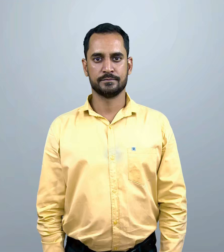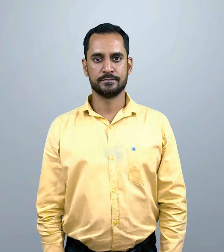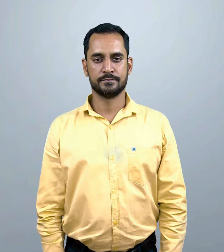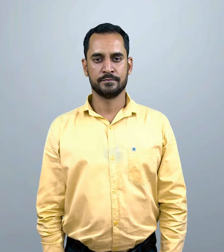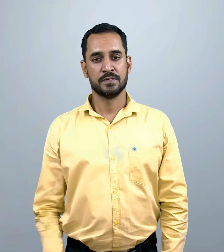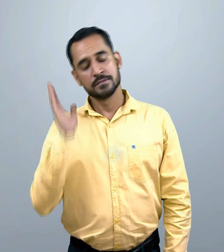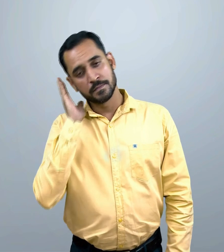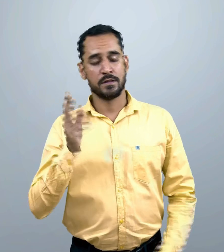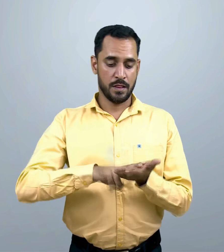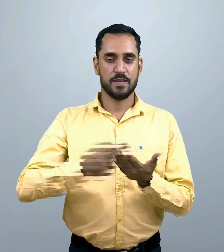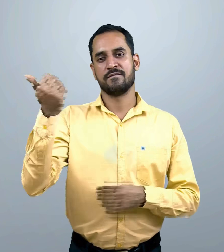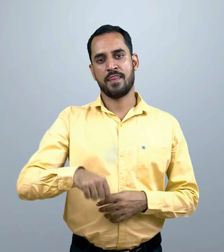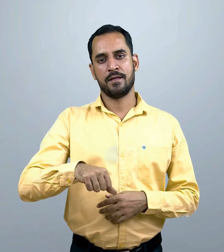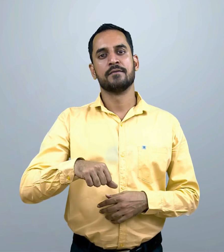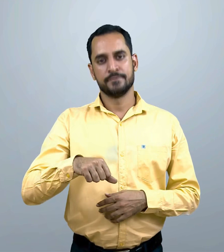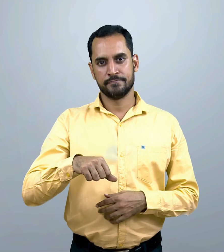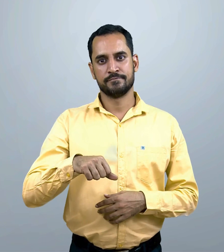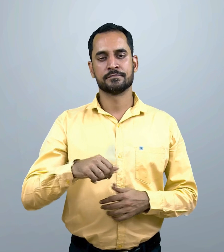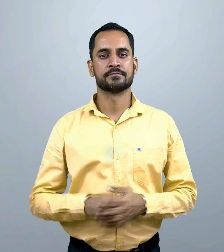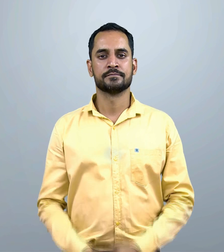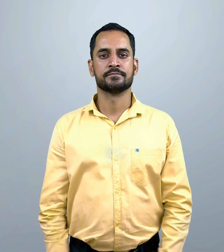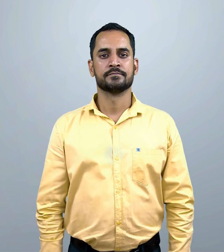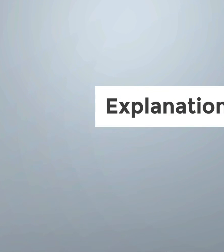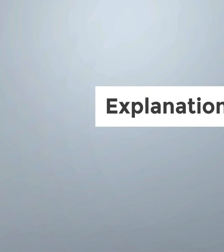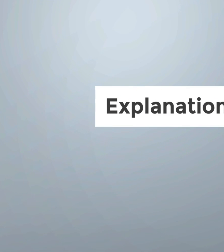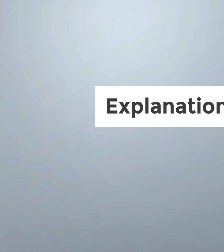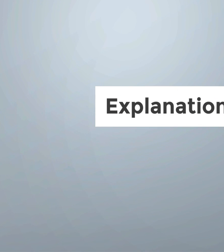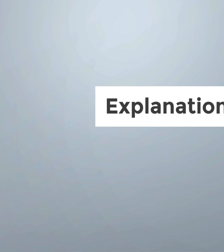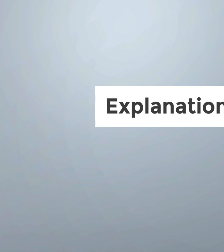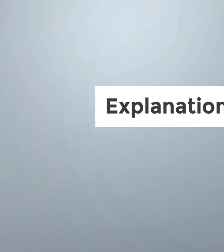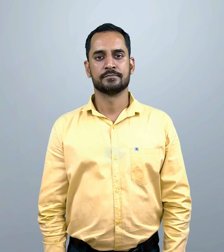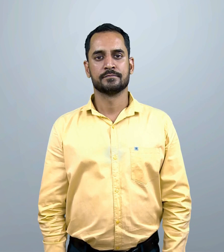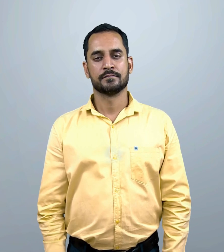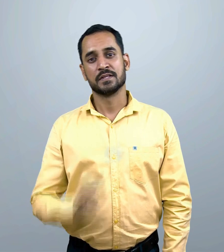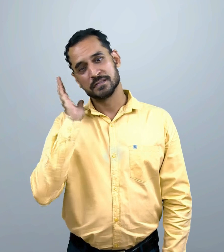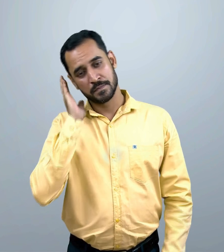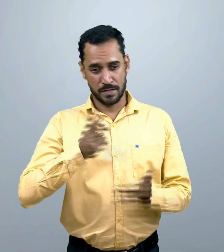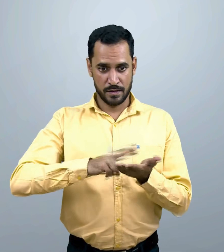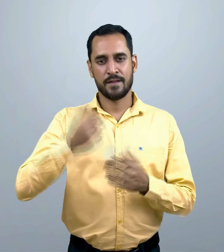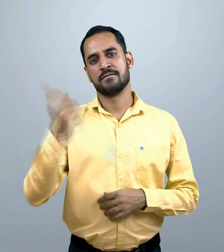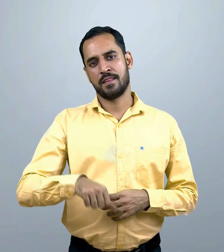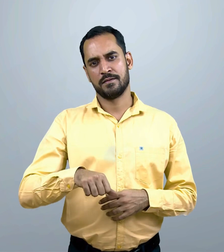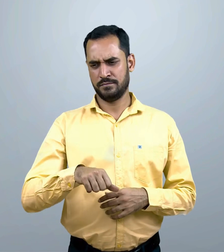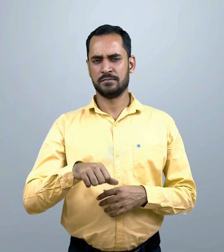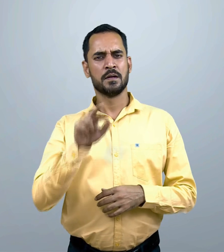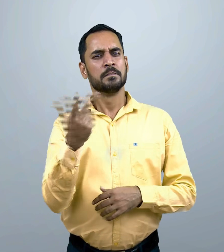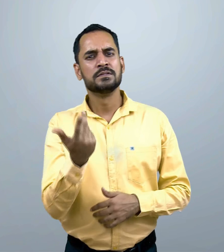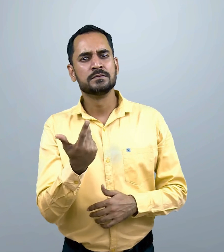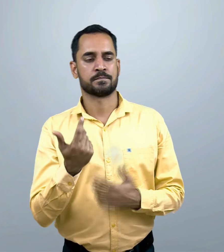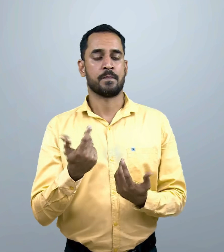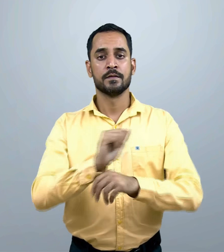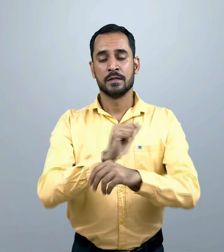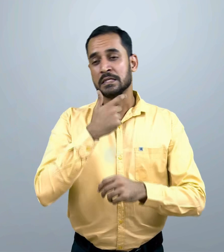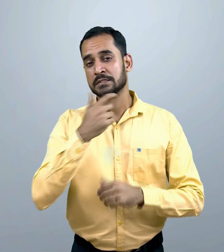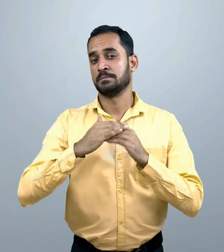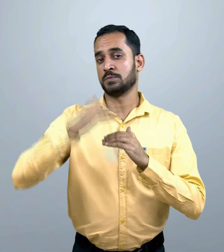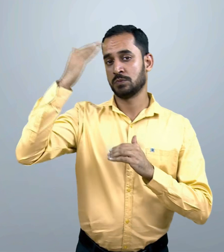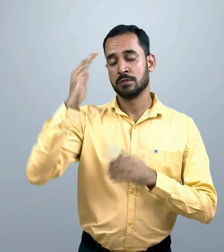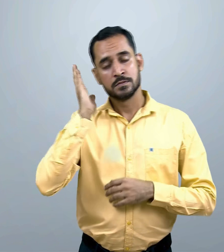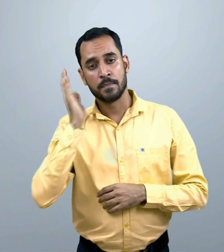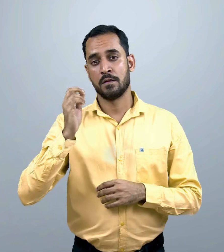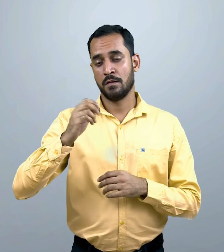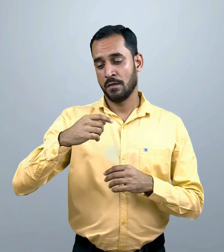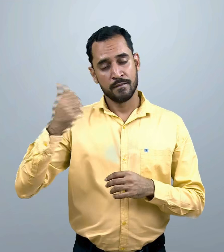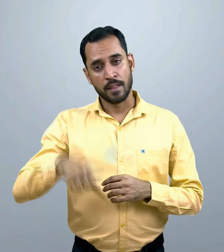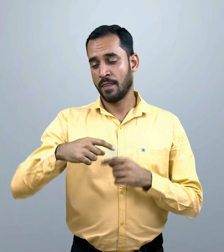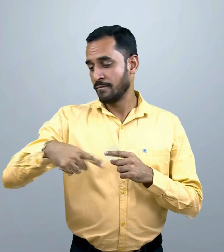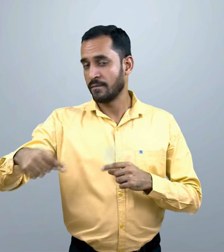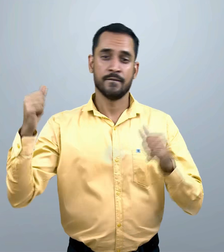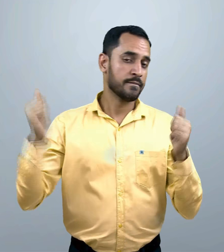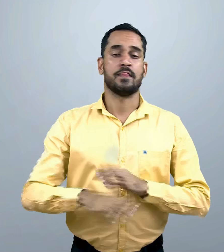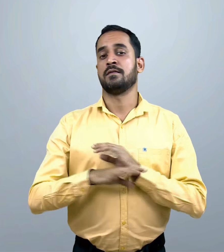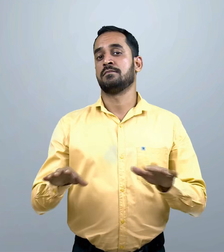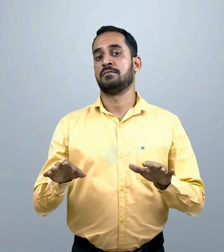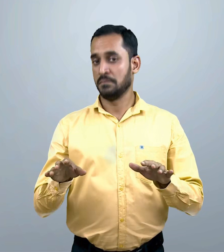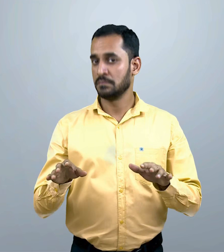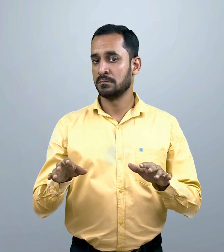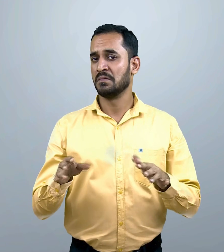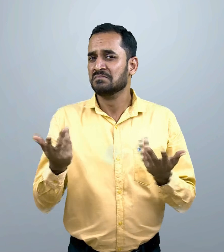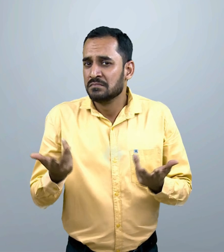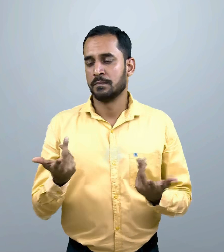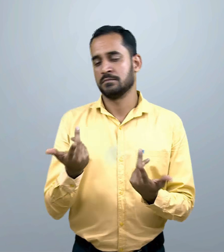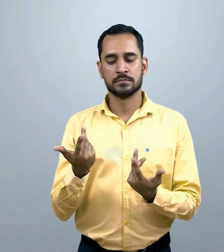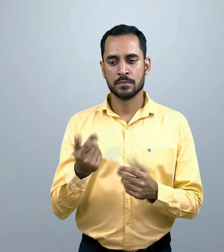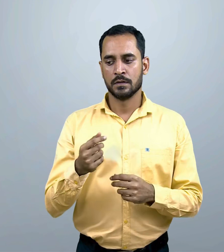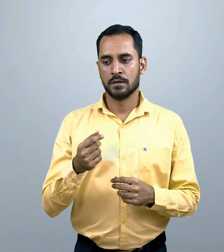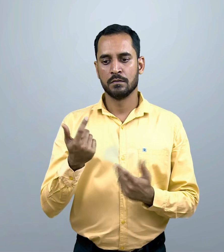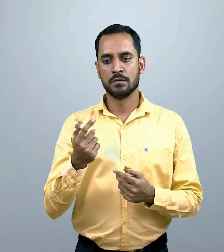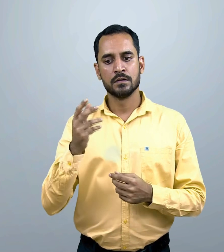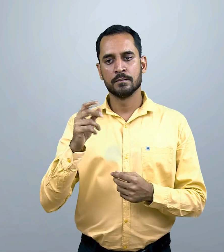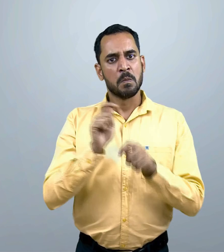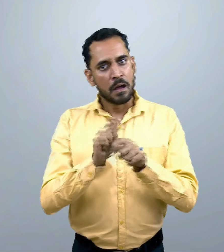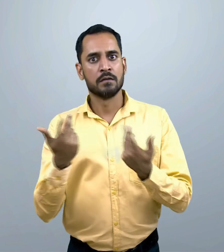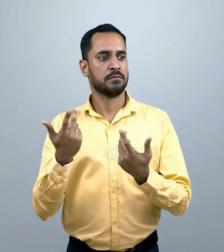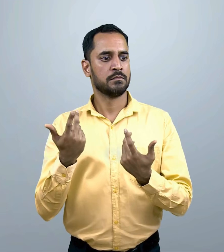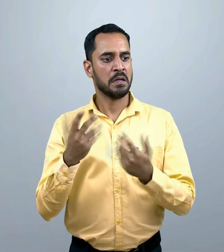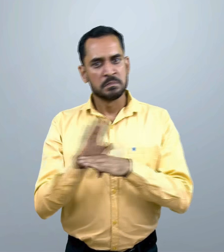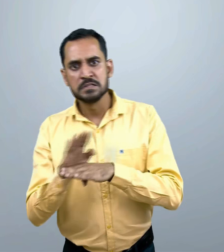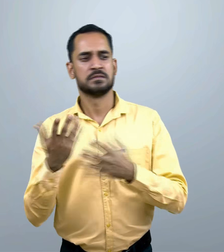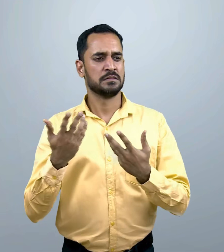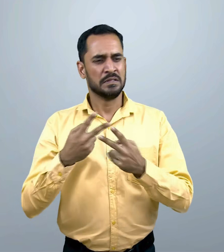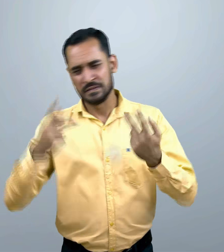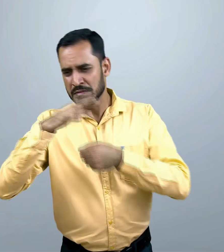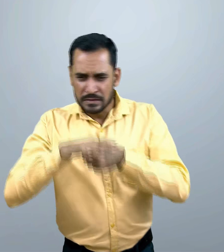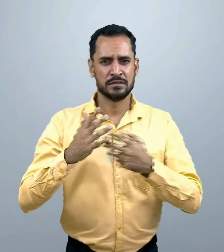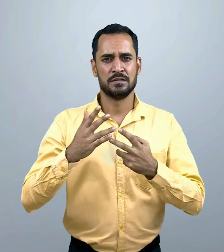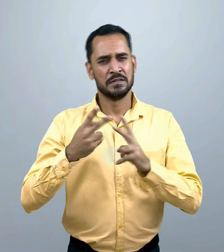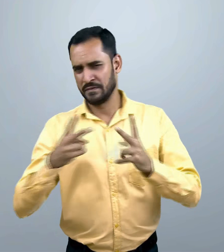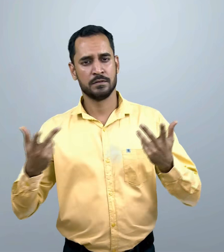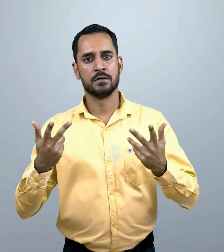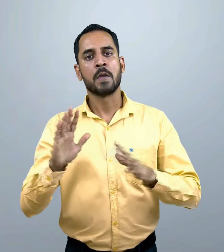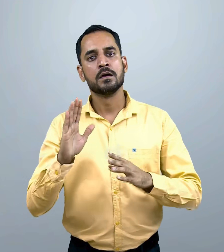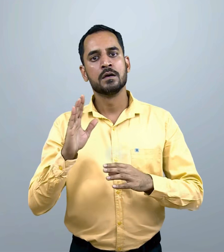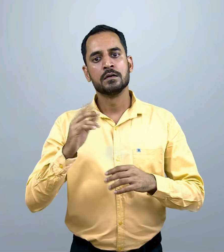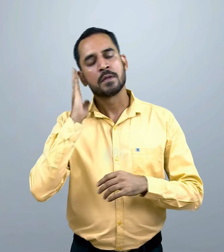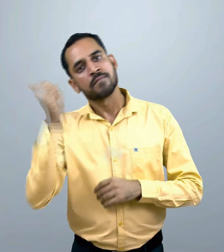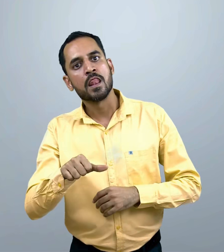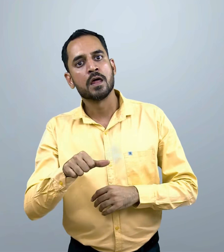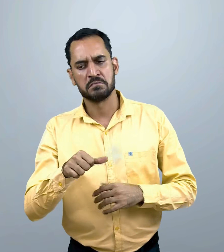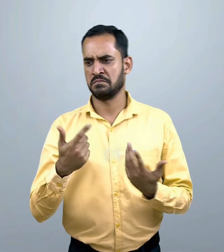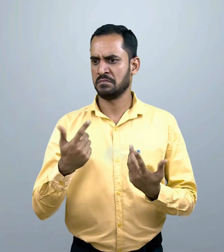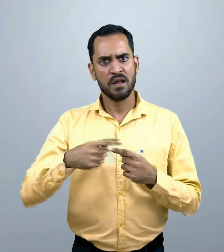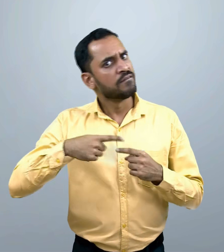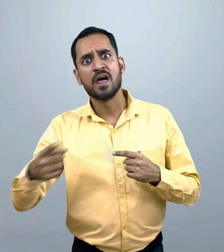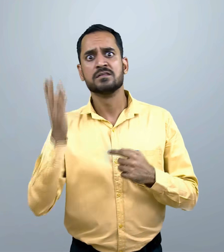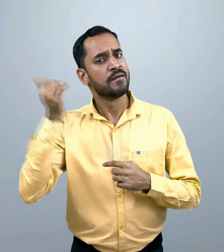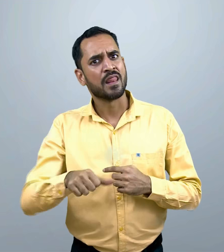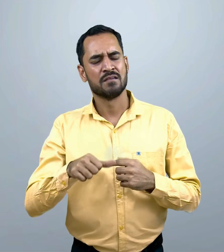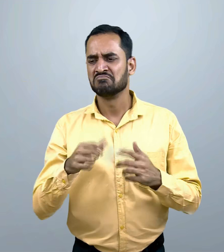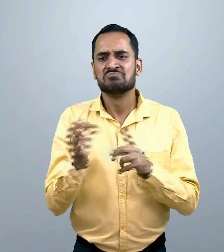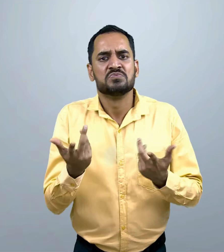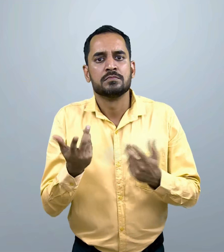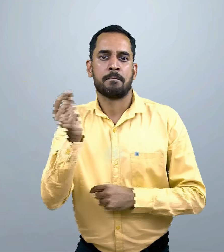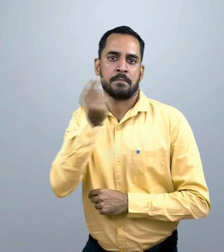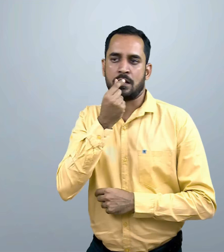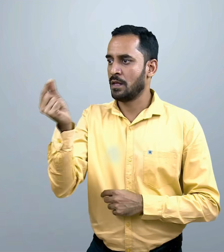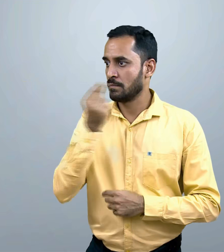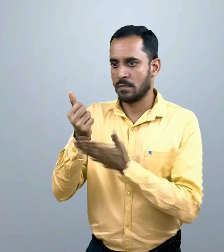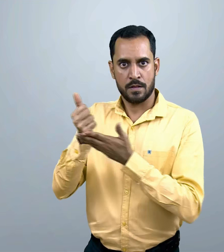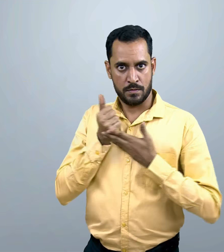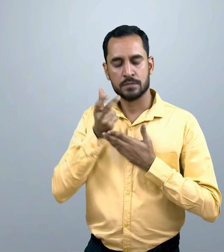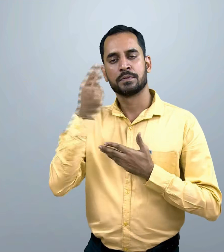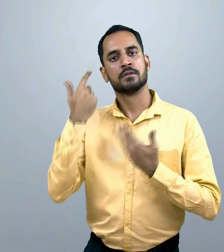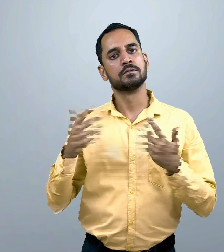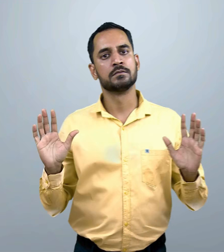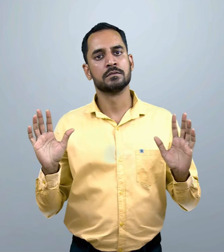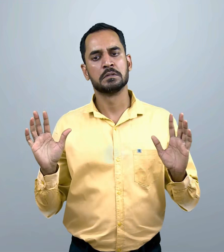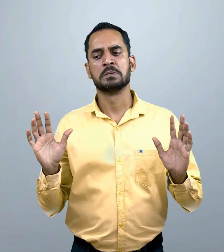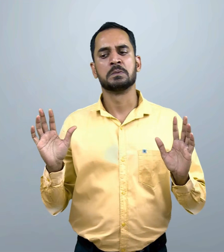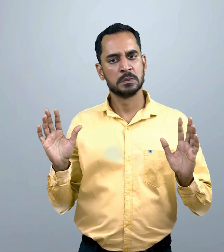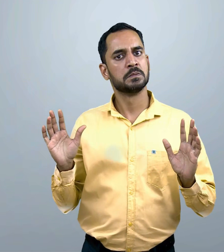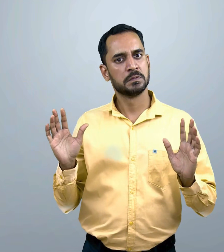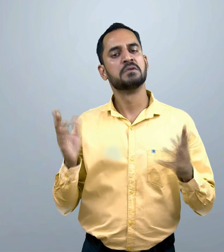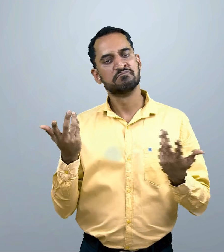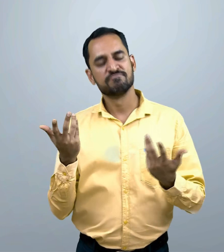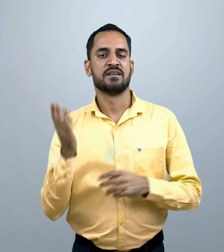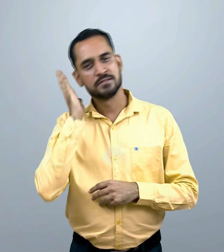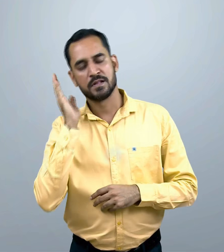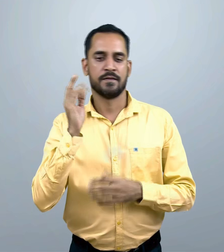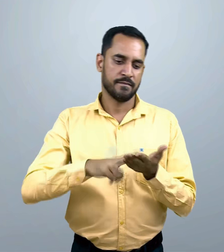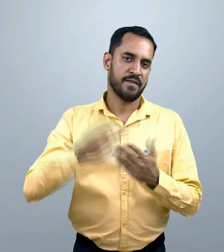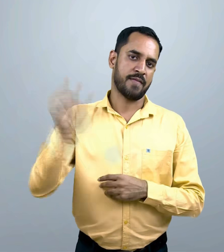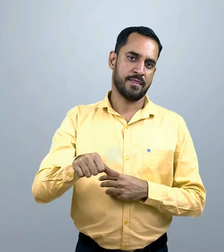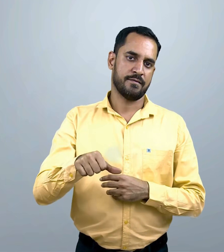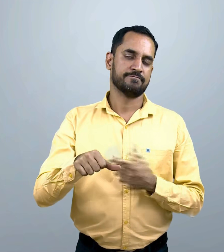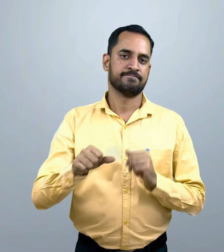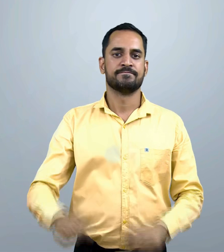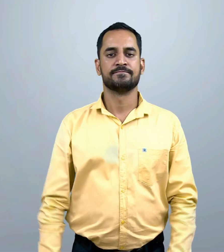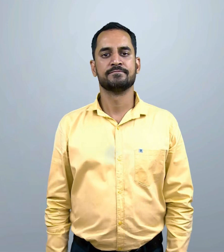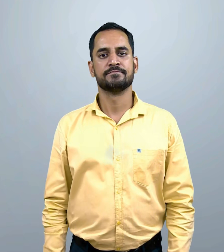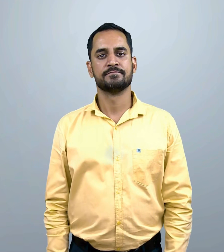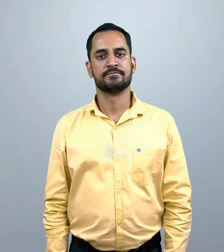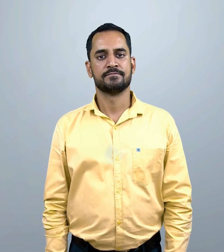Insomnia